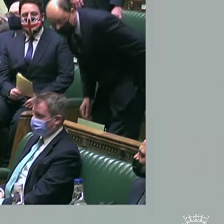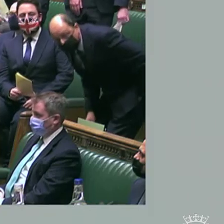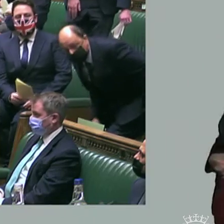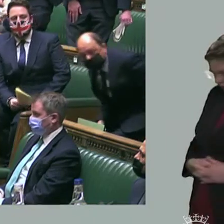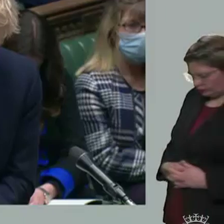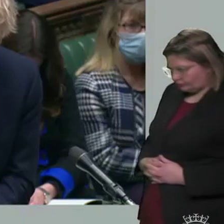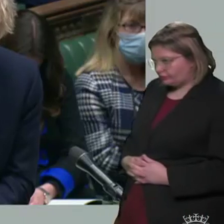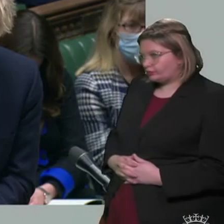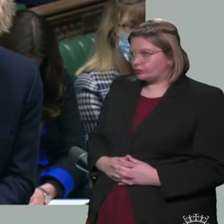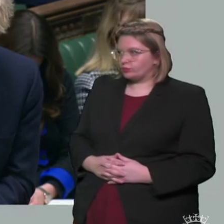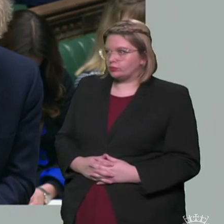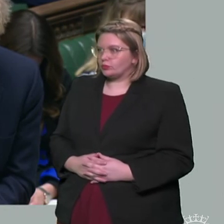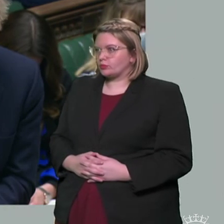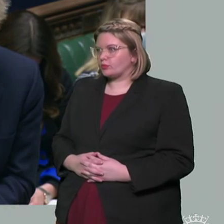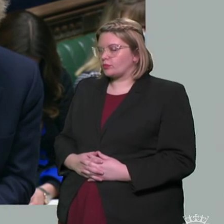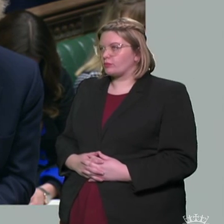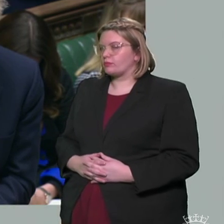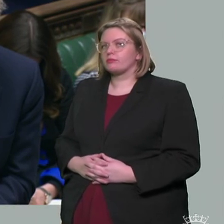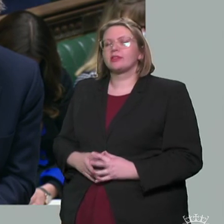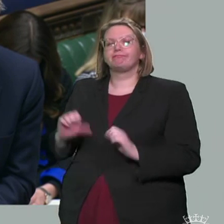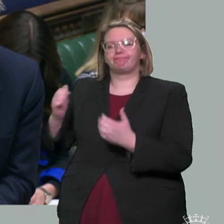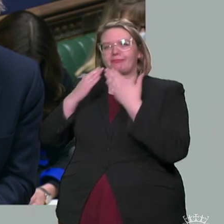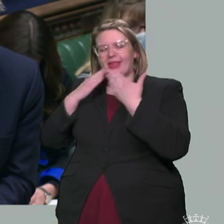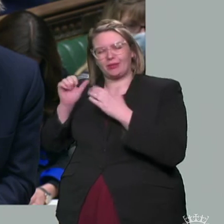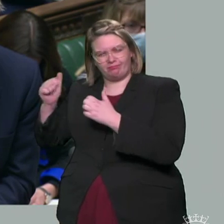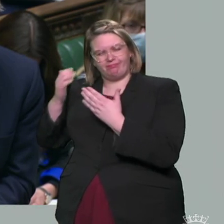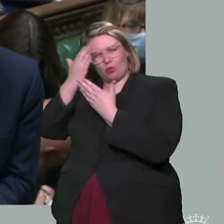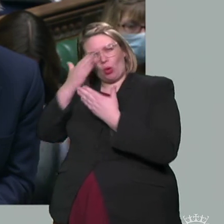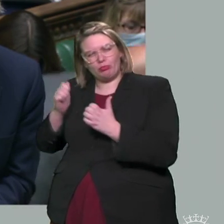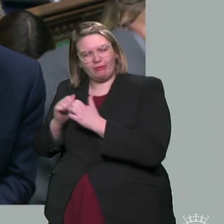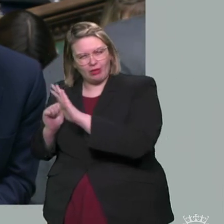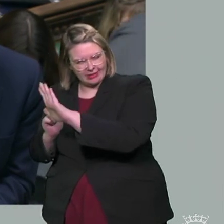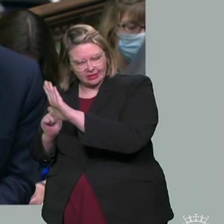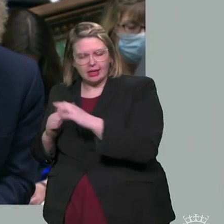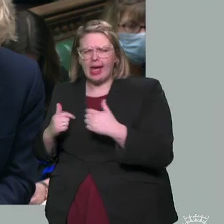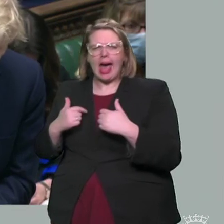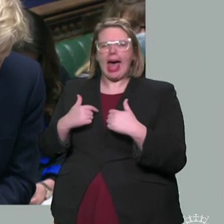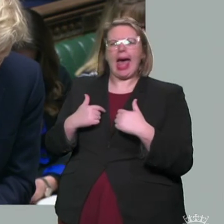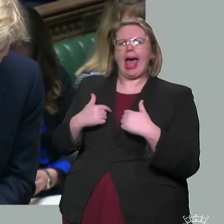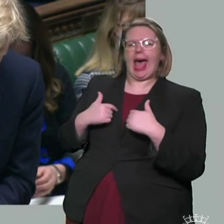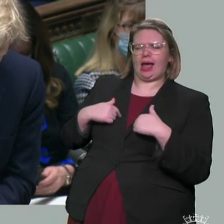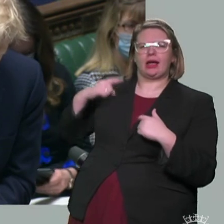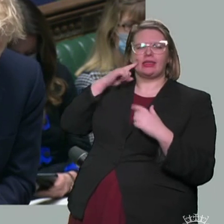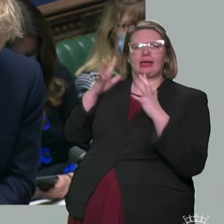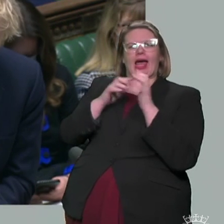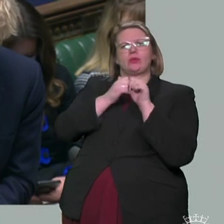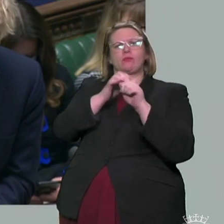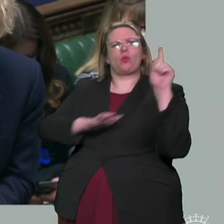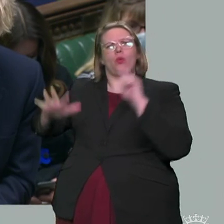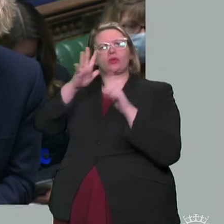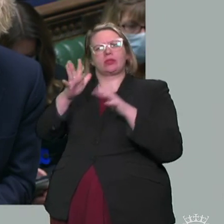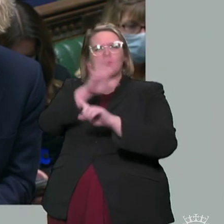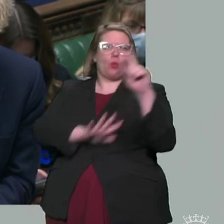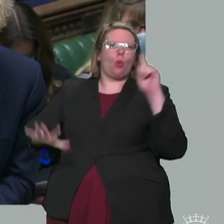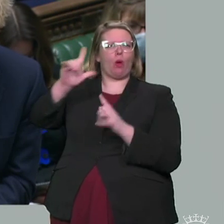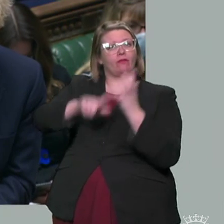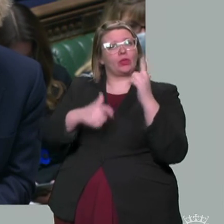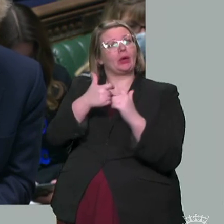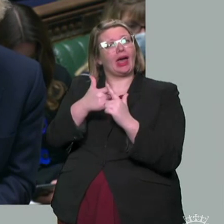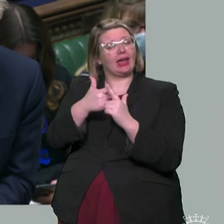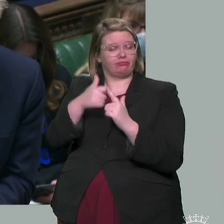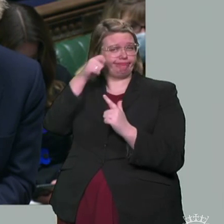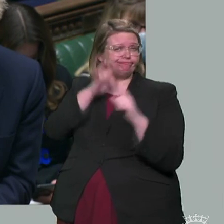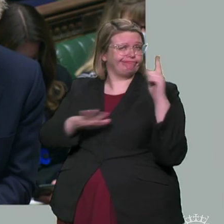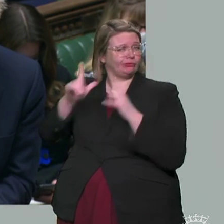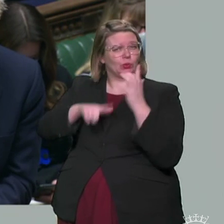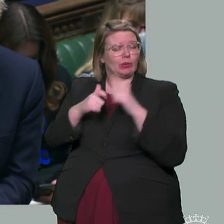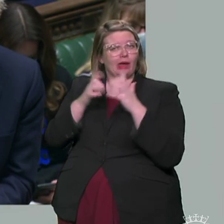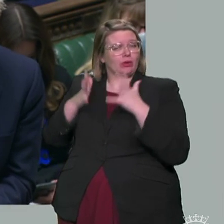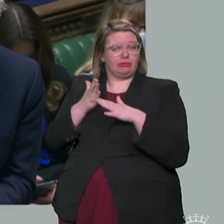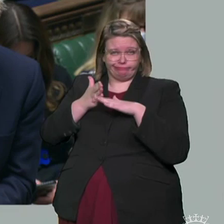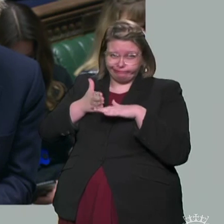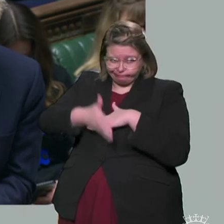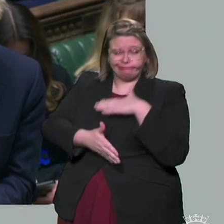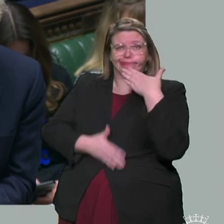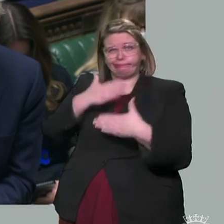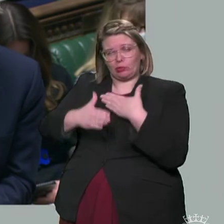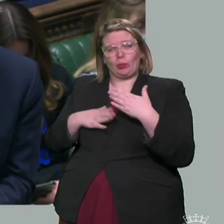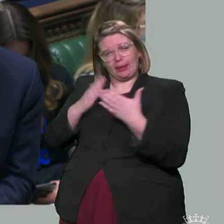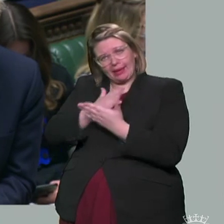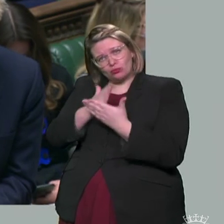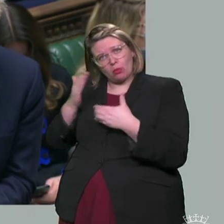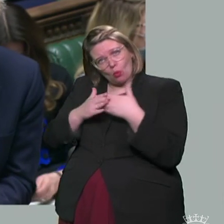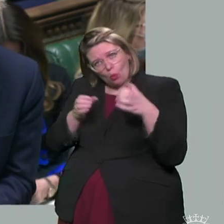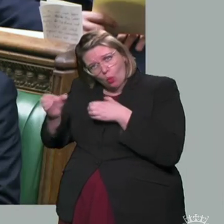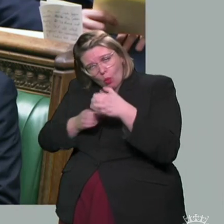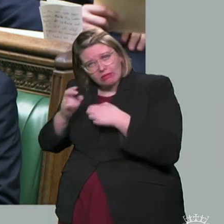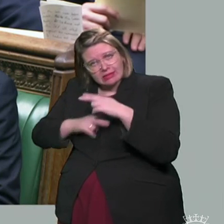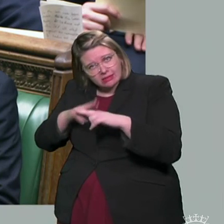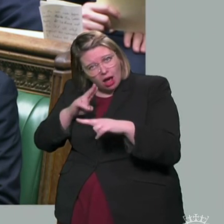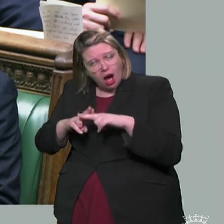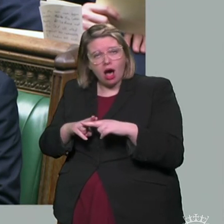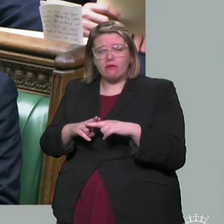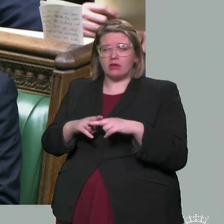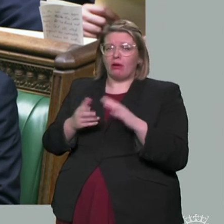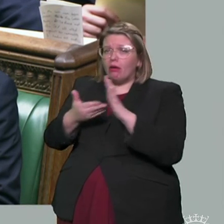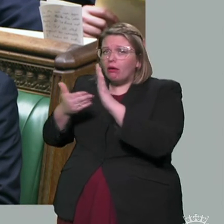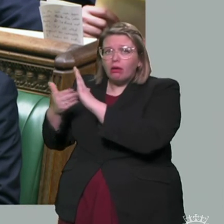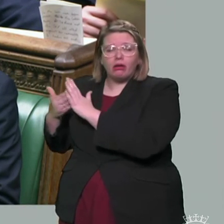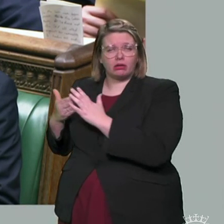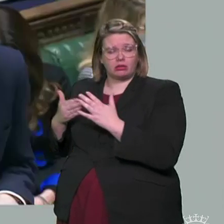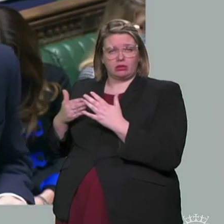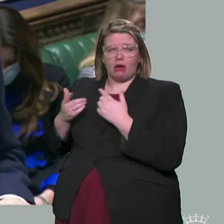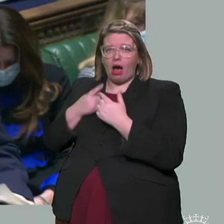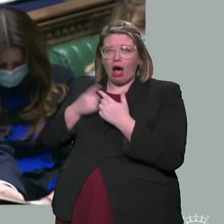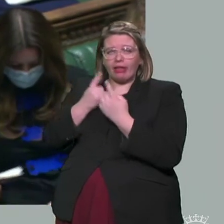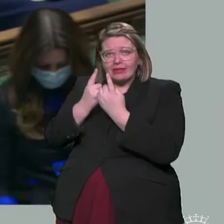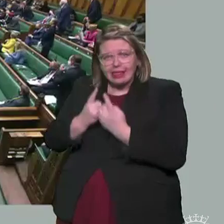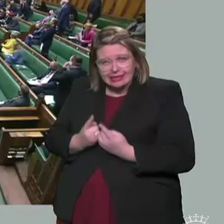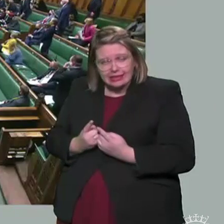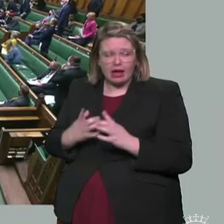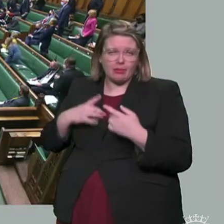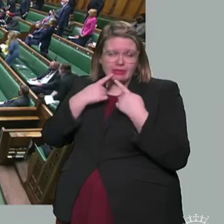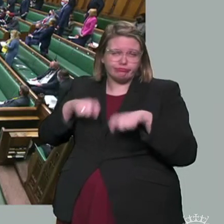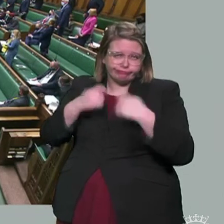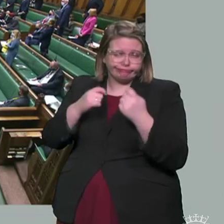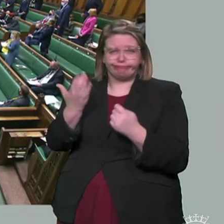my honourable Friend, but what we are doing is ensuring that we support hospitals up and down the country that are facing the pressures he describes, not only with more staff but with more facilities and on-site Nightingales, as I said in my statement.